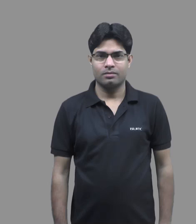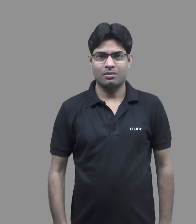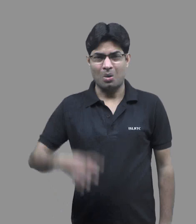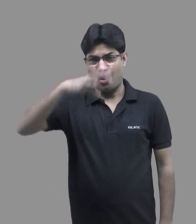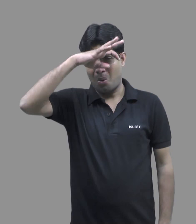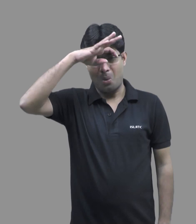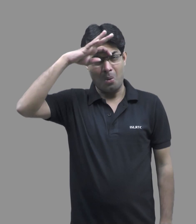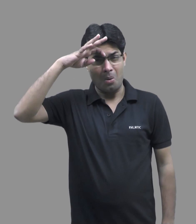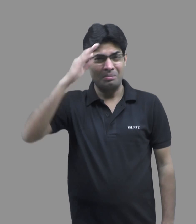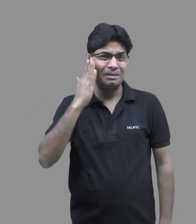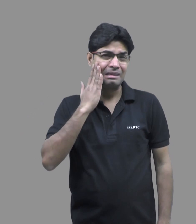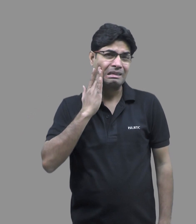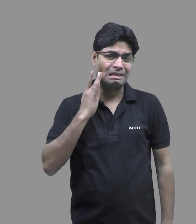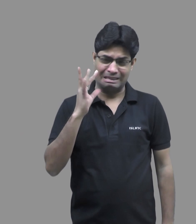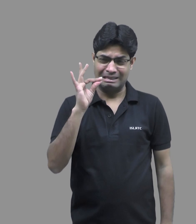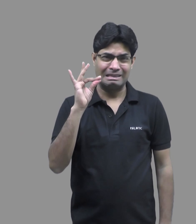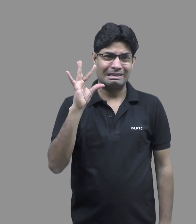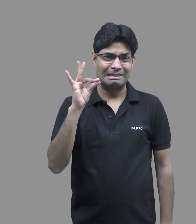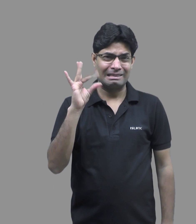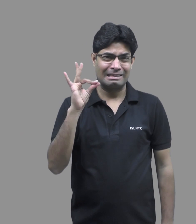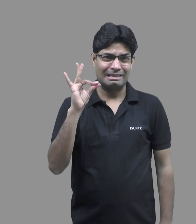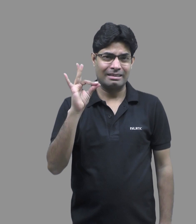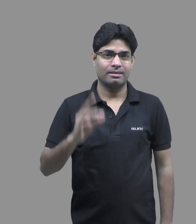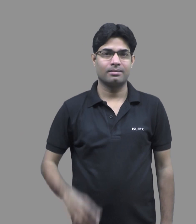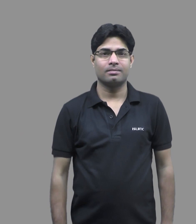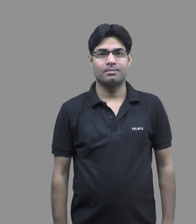Humid